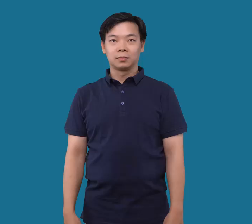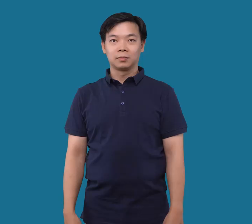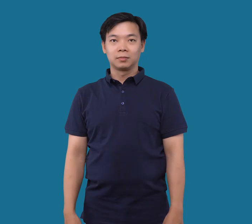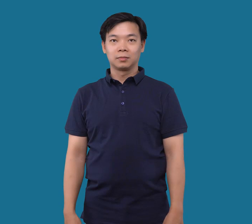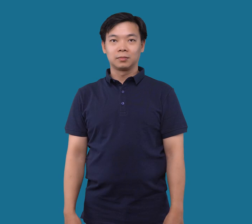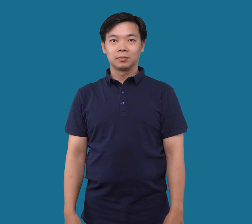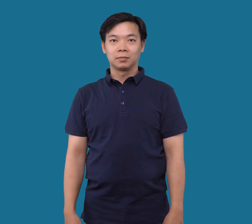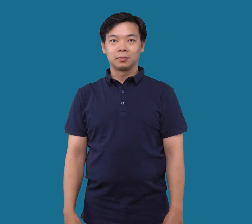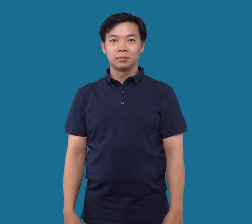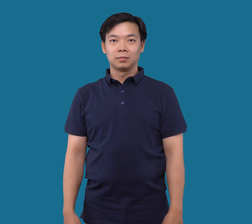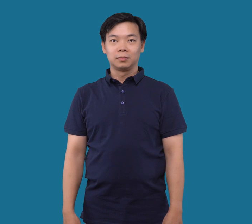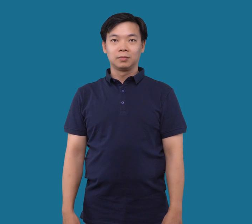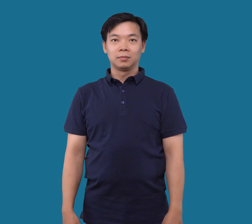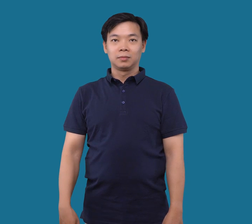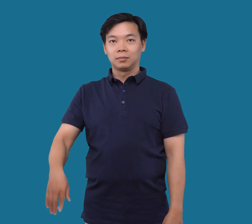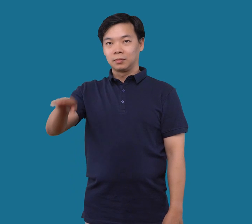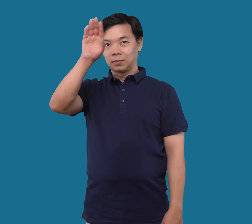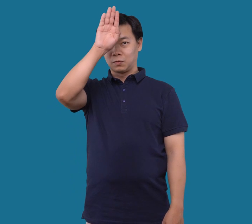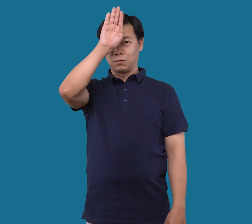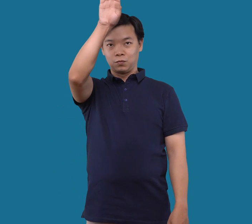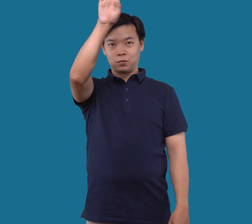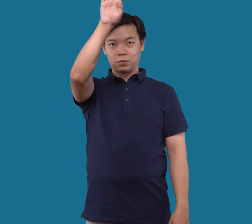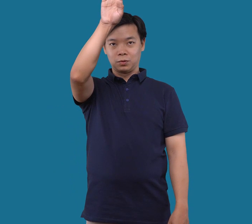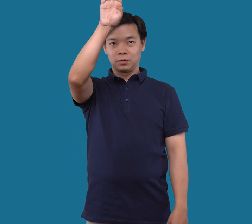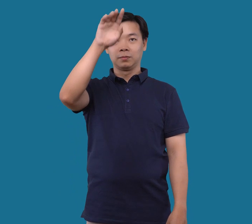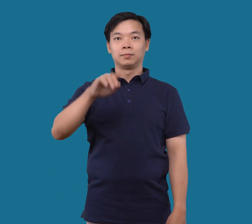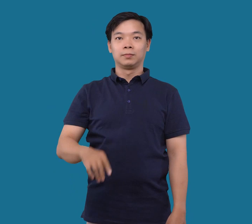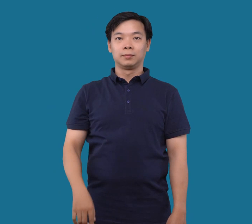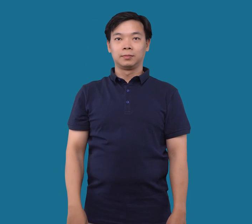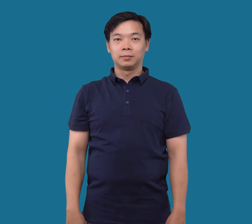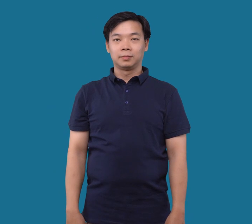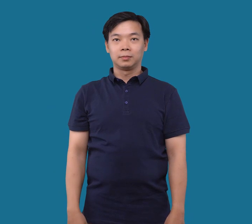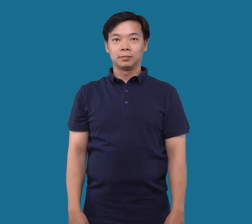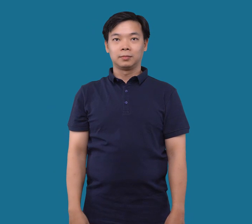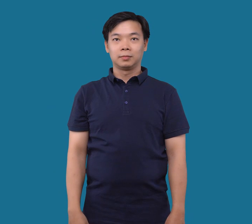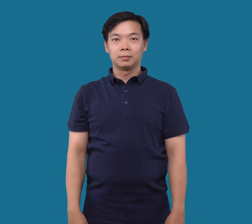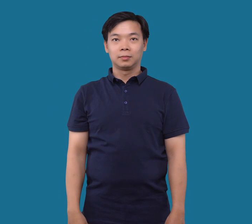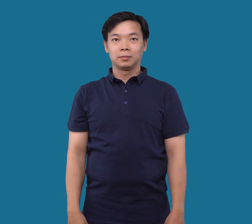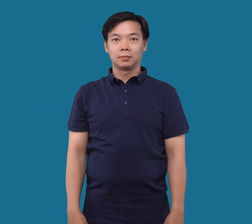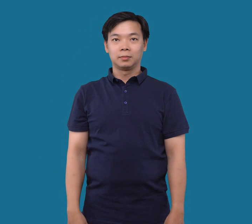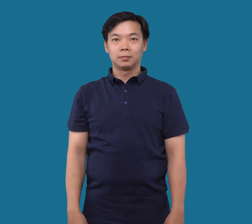bên cạnh